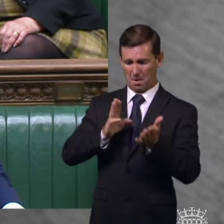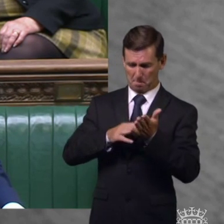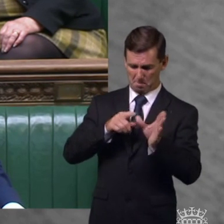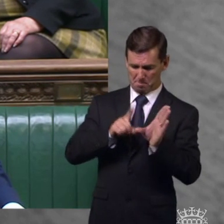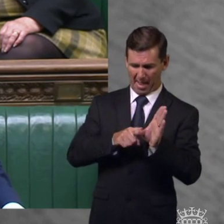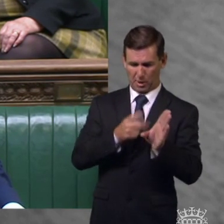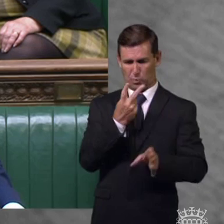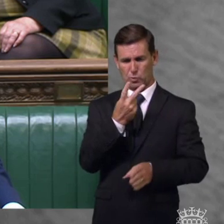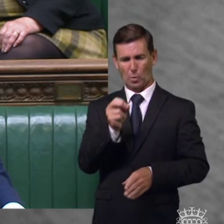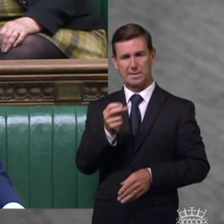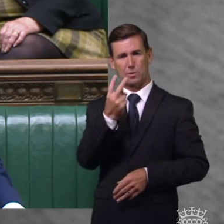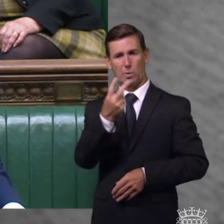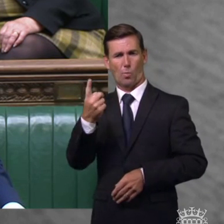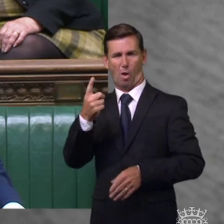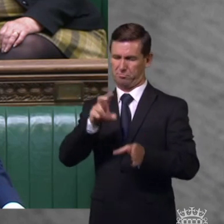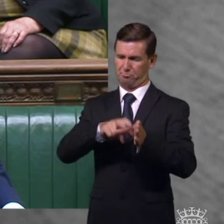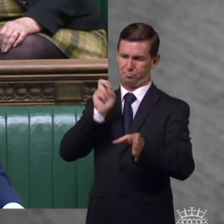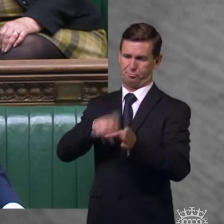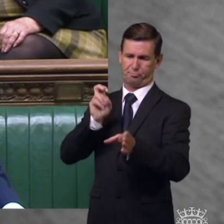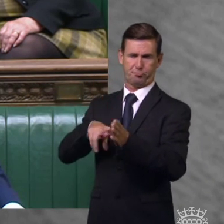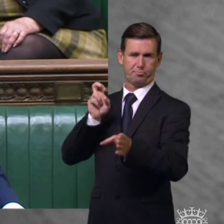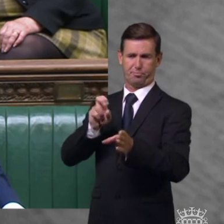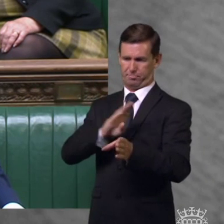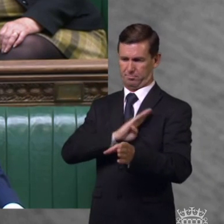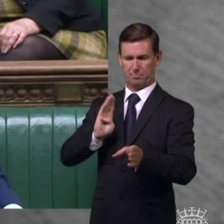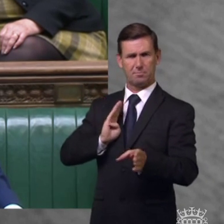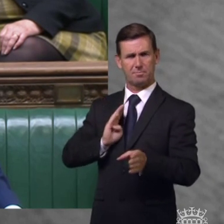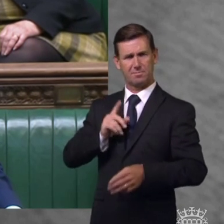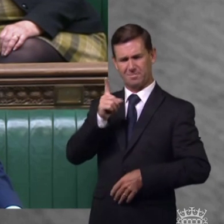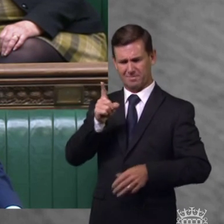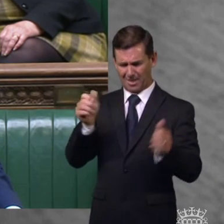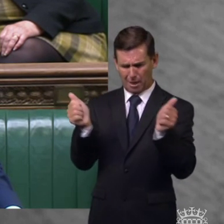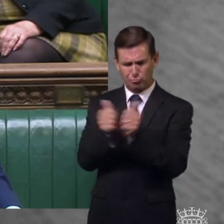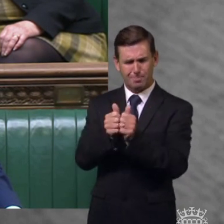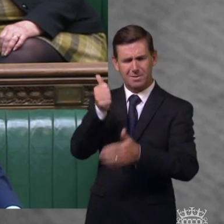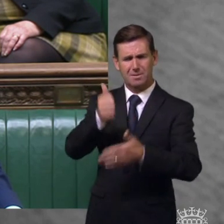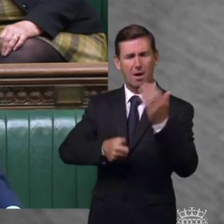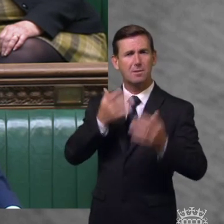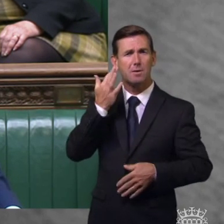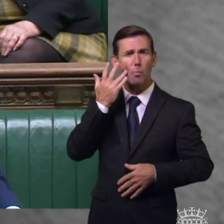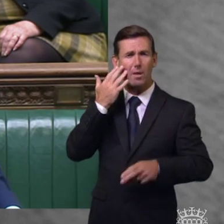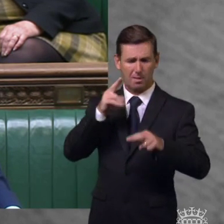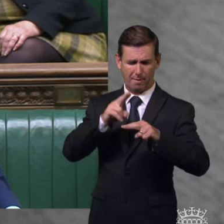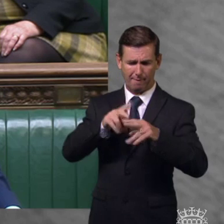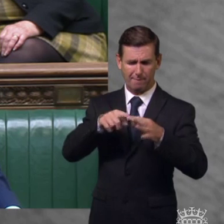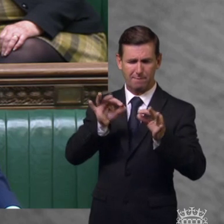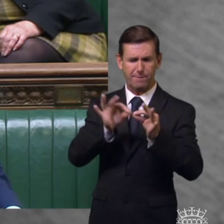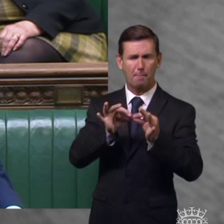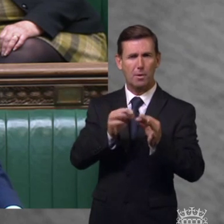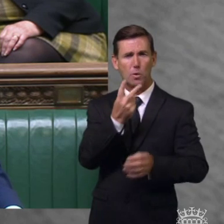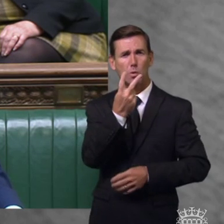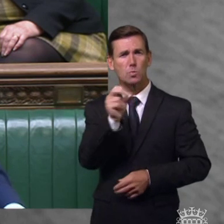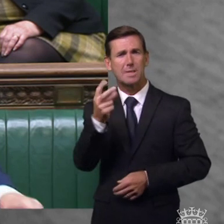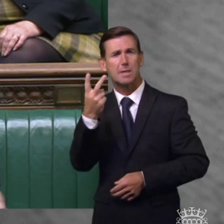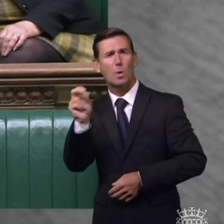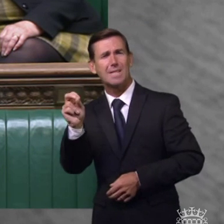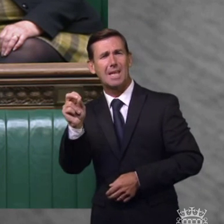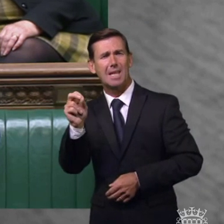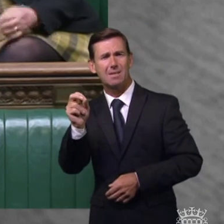But that agreement was made in February 2020—18 months ago.